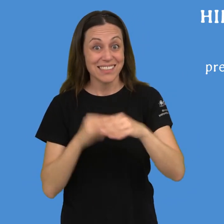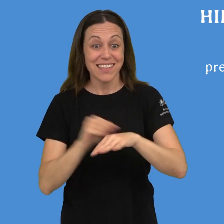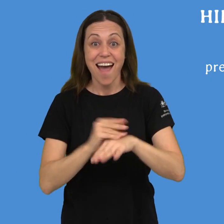alcohol